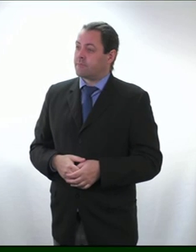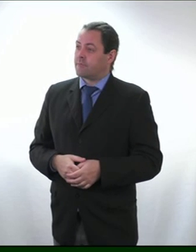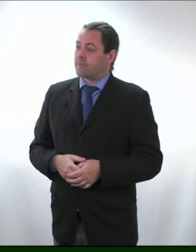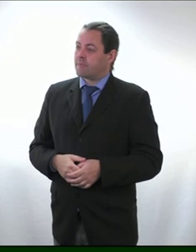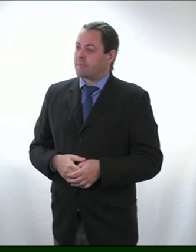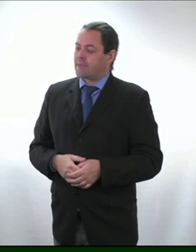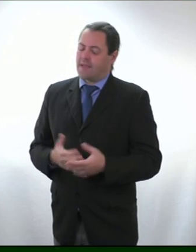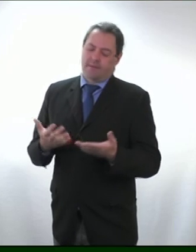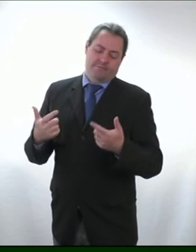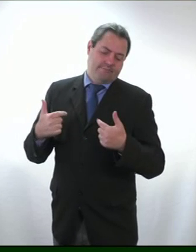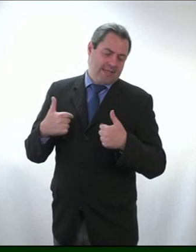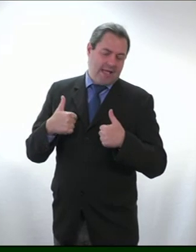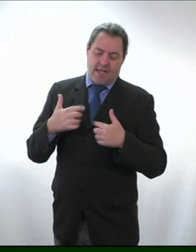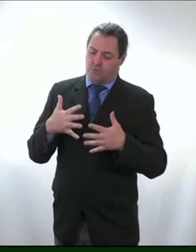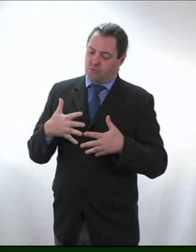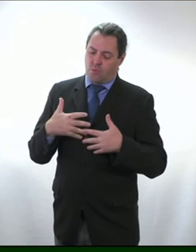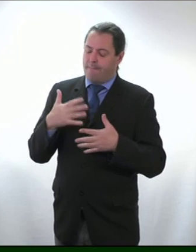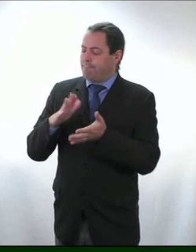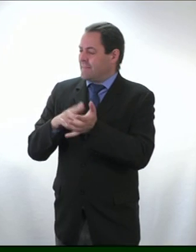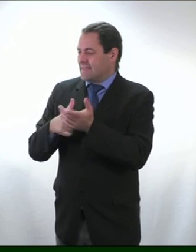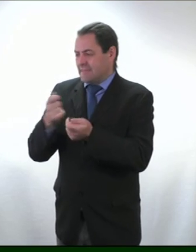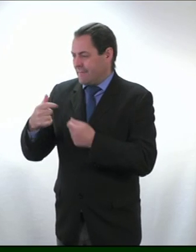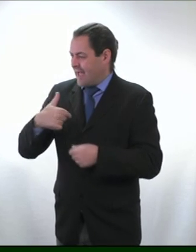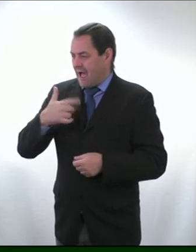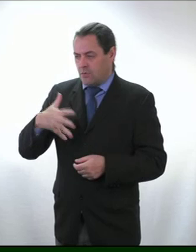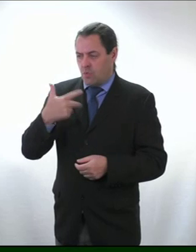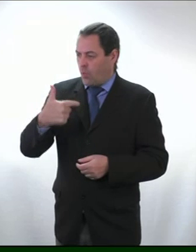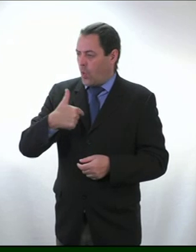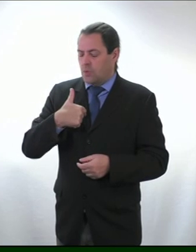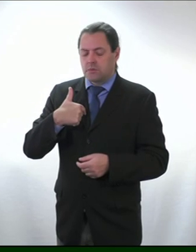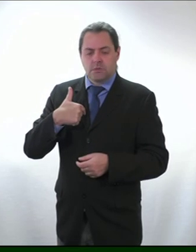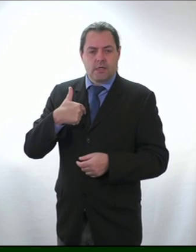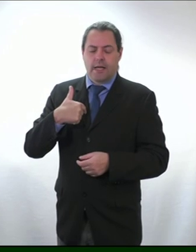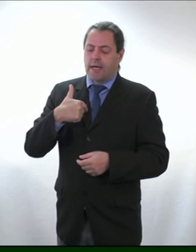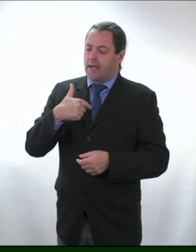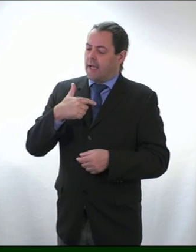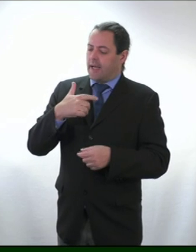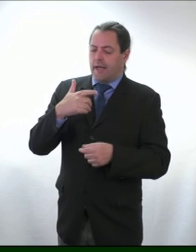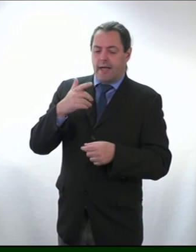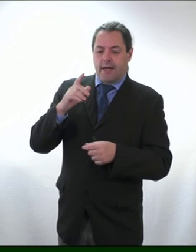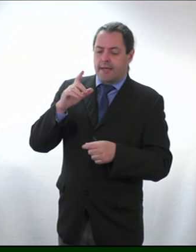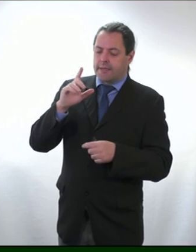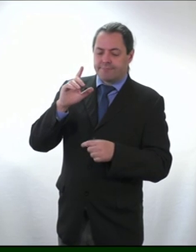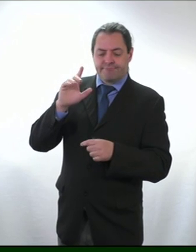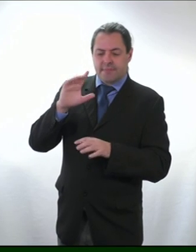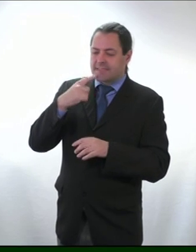I do not want in any way to underestimate the importance of what the right hon.